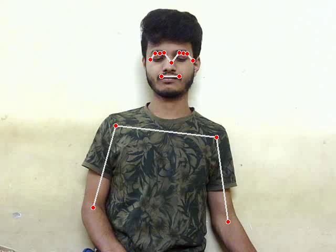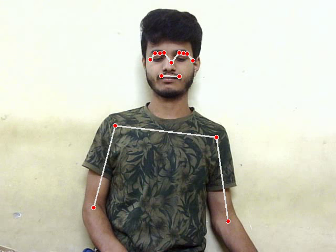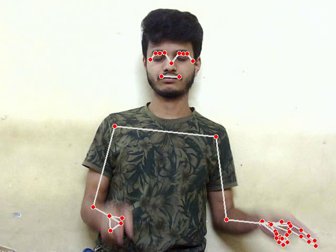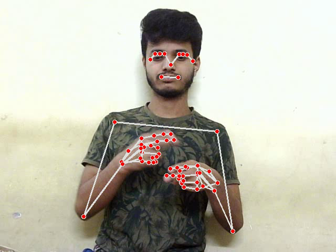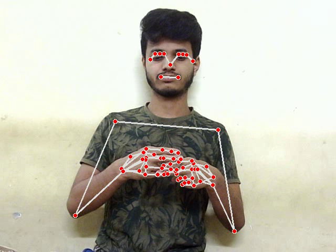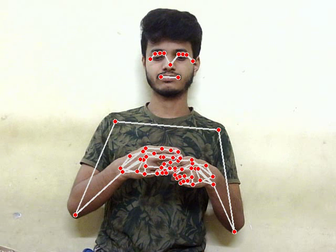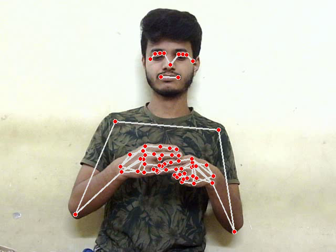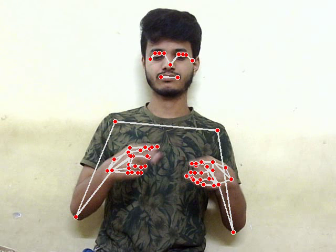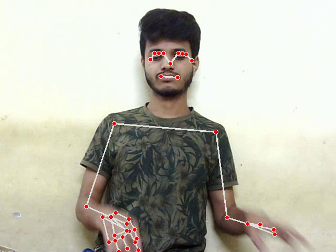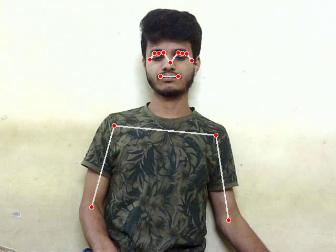name